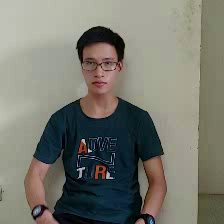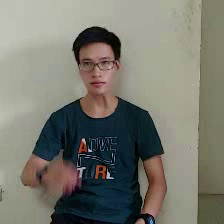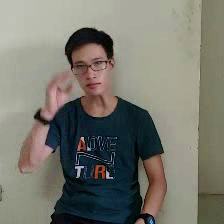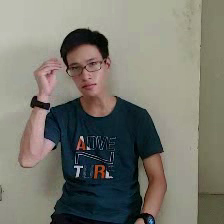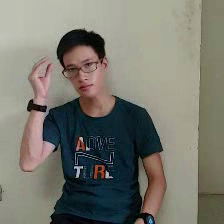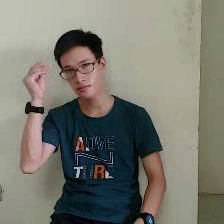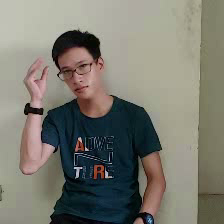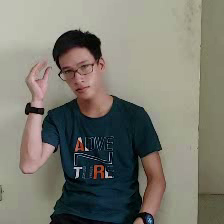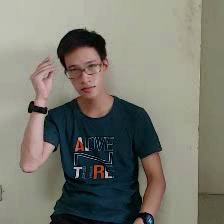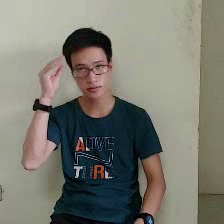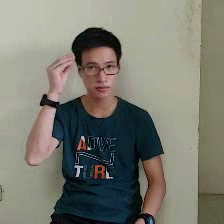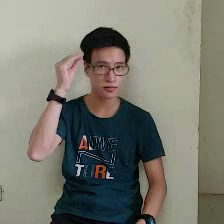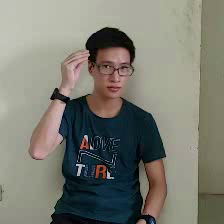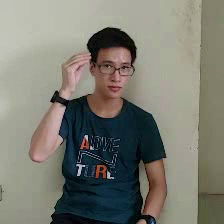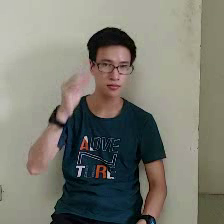Băn khoăn